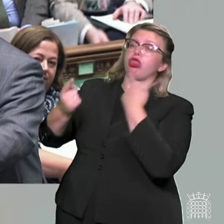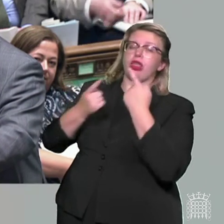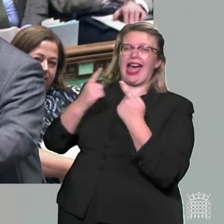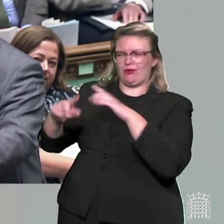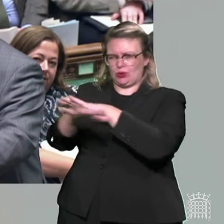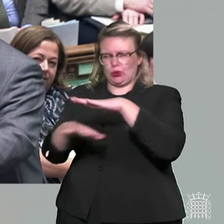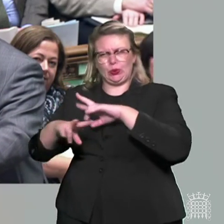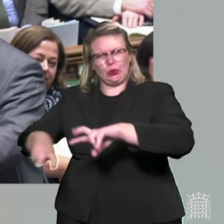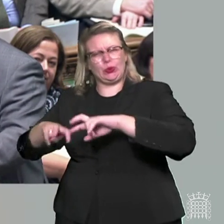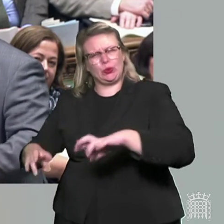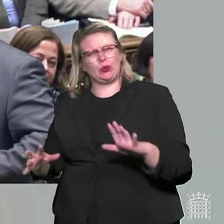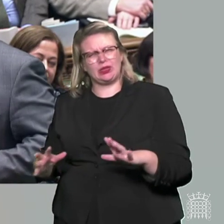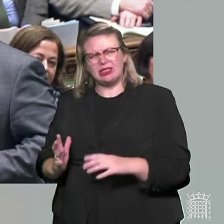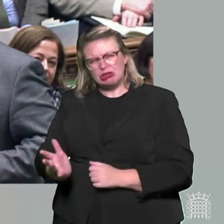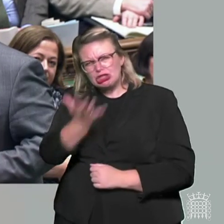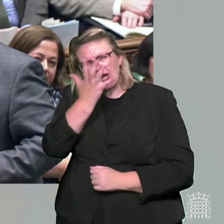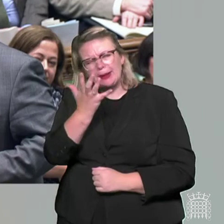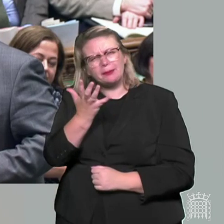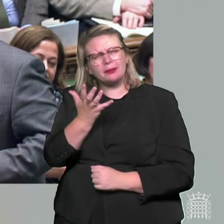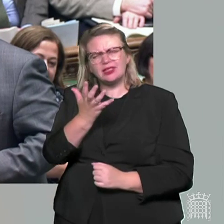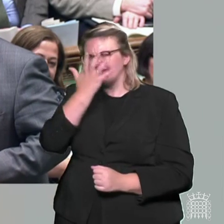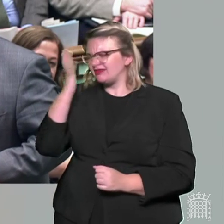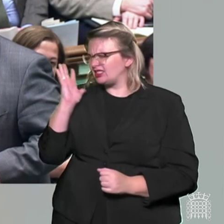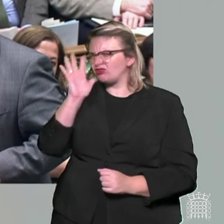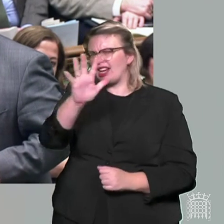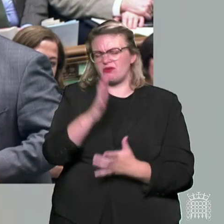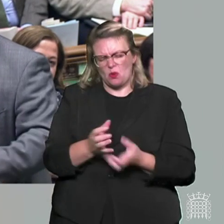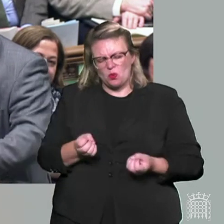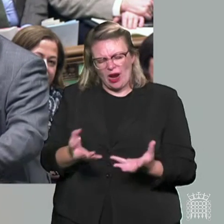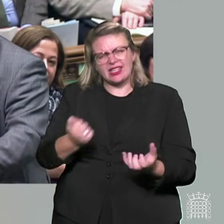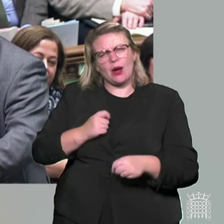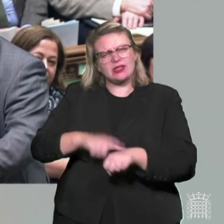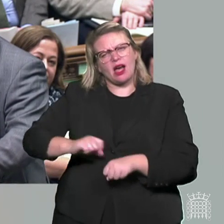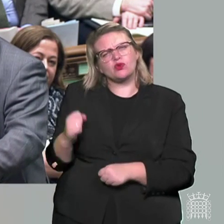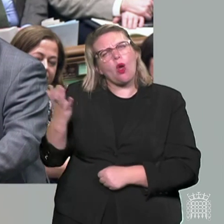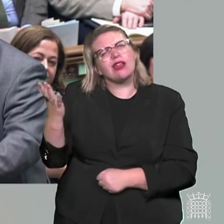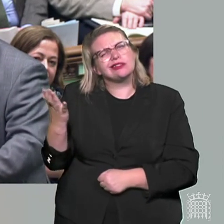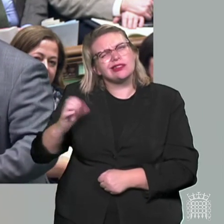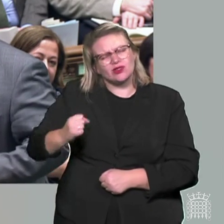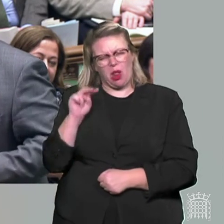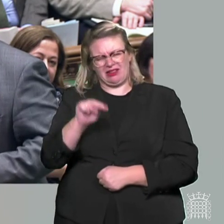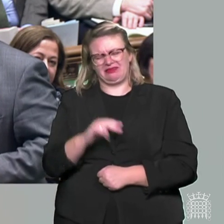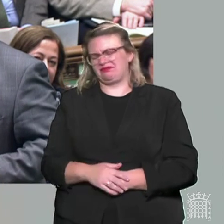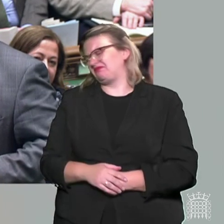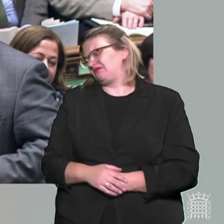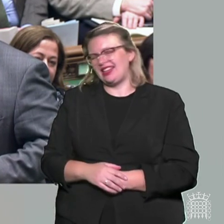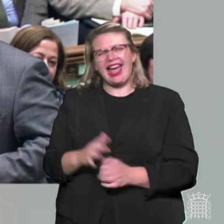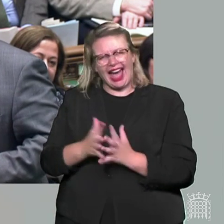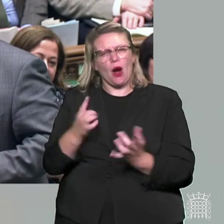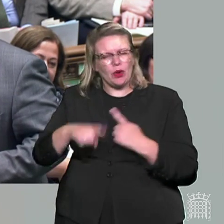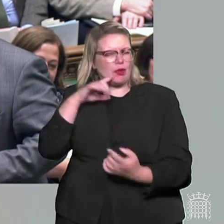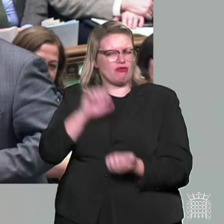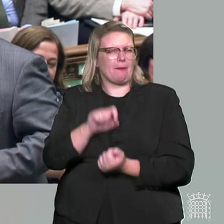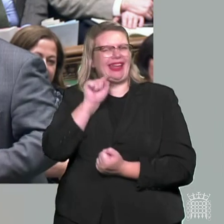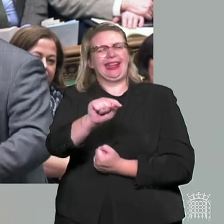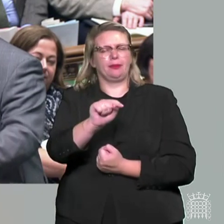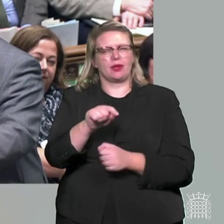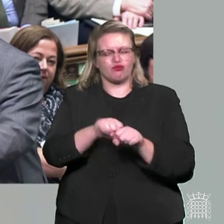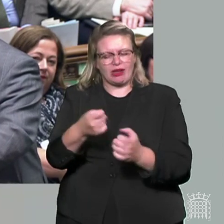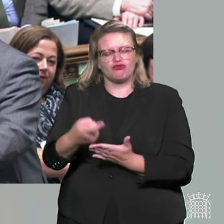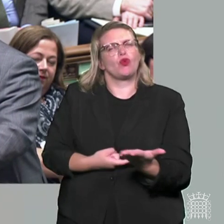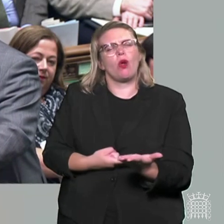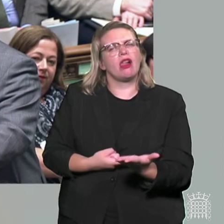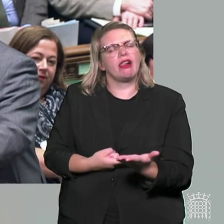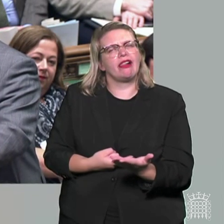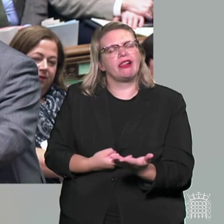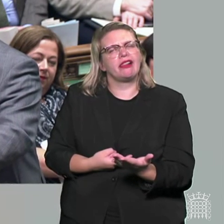Shameful, disgraceful, and a complete waste of Scotland’s time—that is how the people of Scotland will remember this Prime Minister.